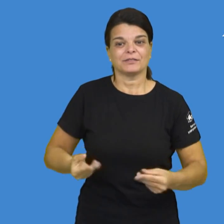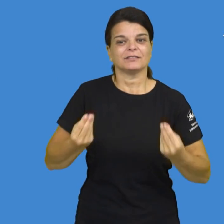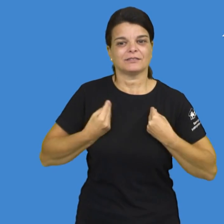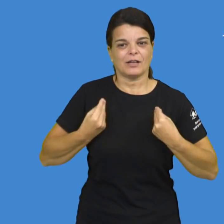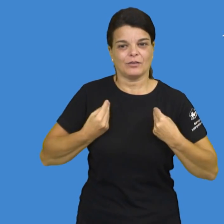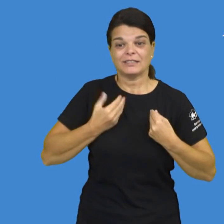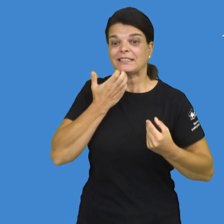vivir